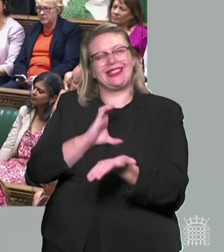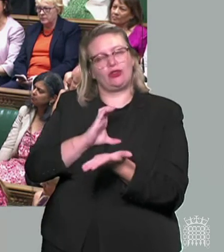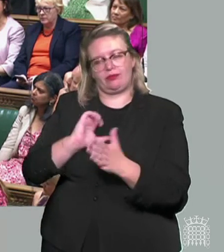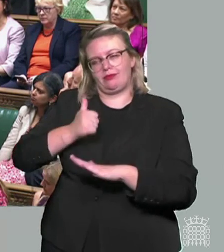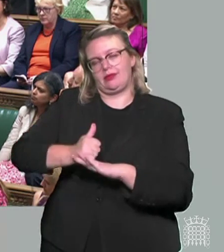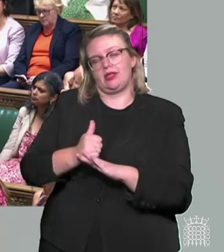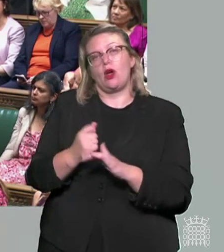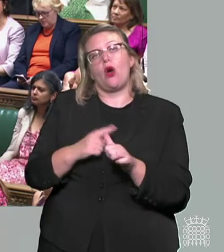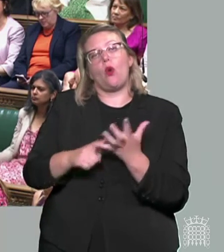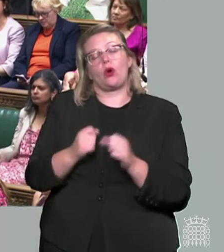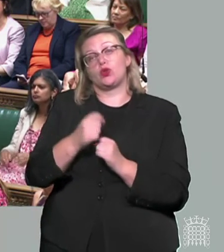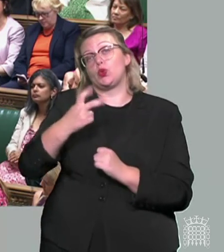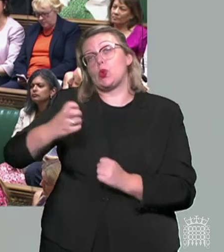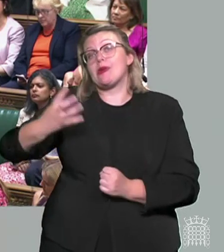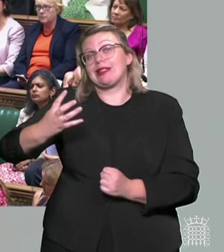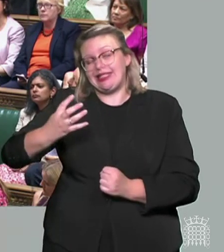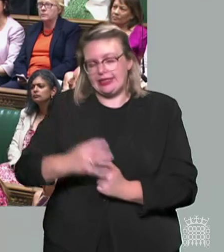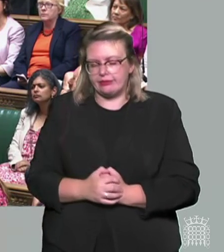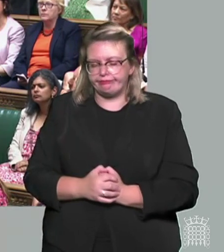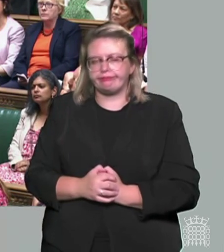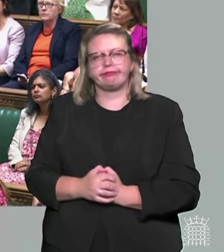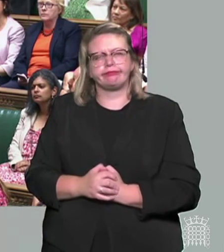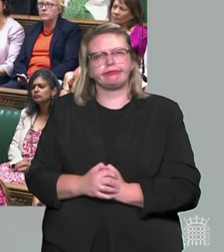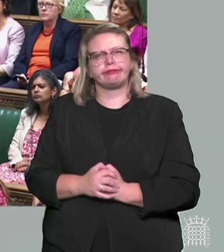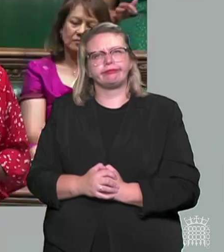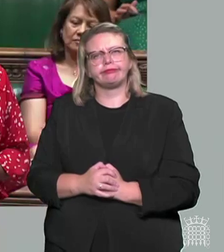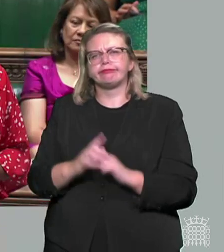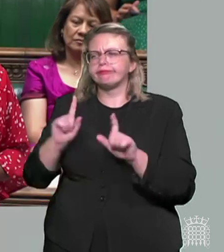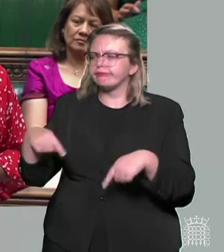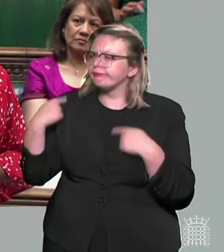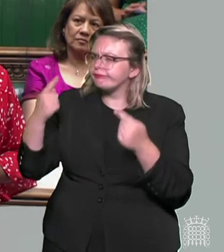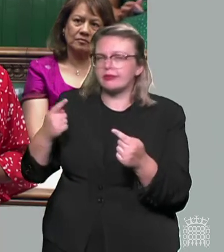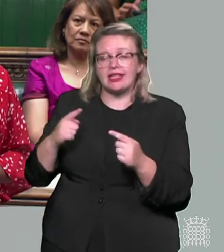In the time since, we have seen this Prime Minister come and go.